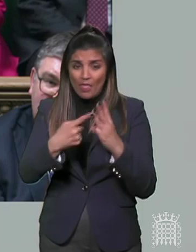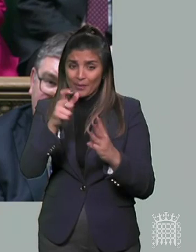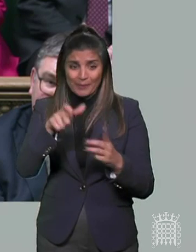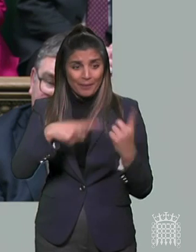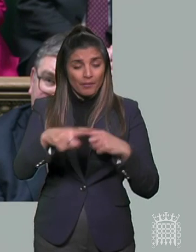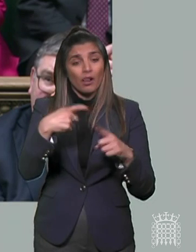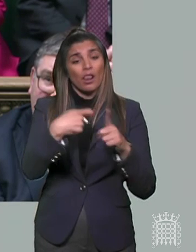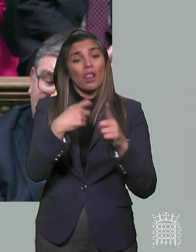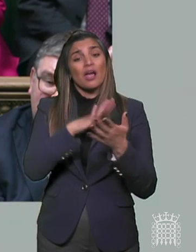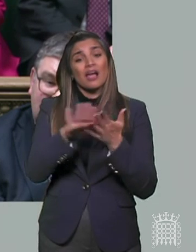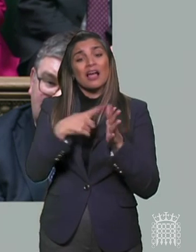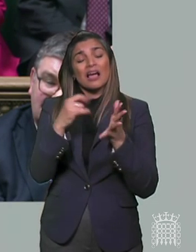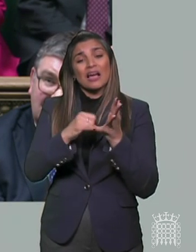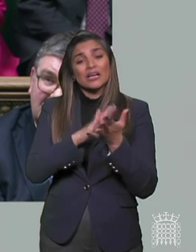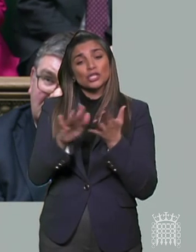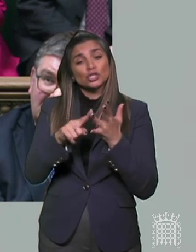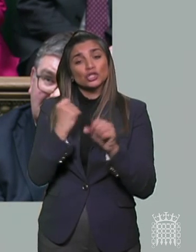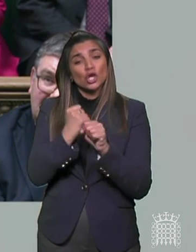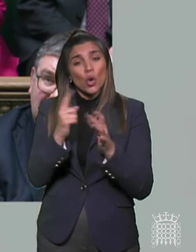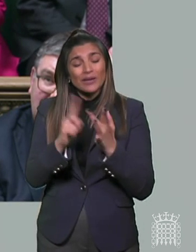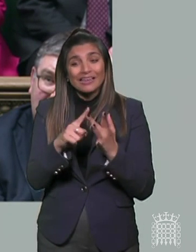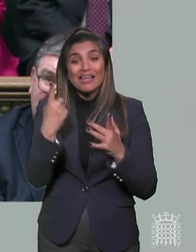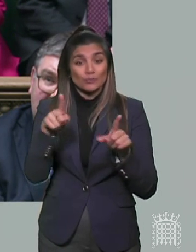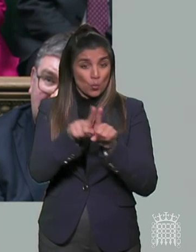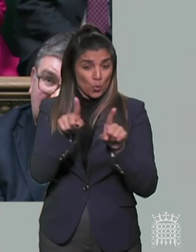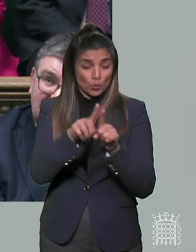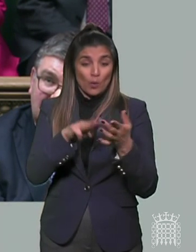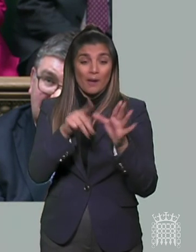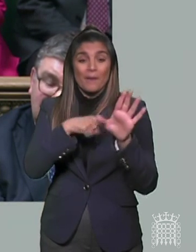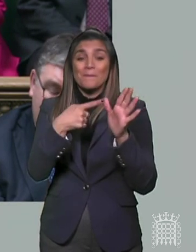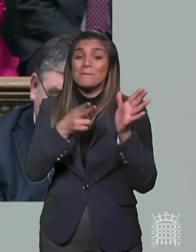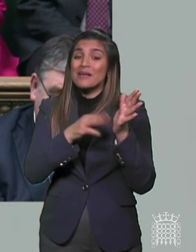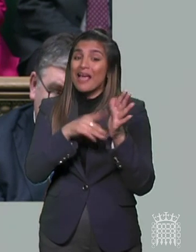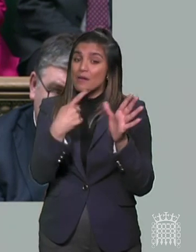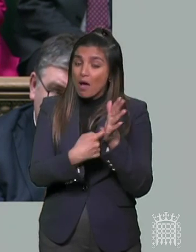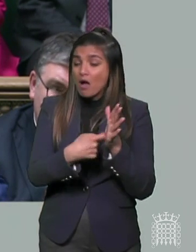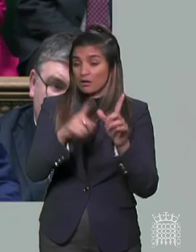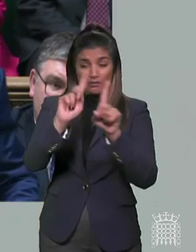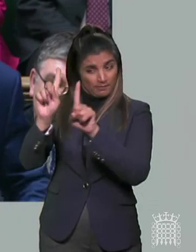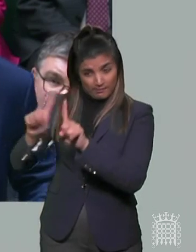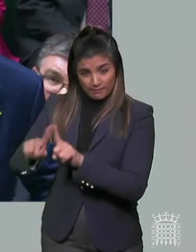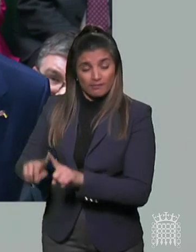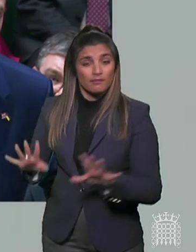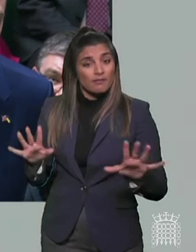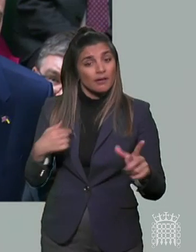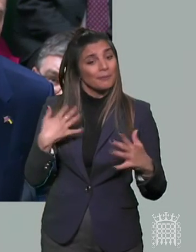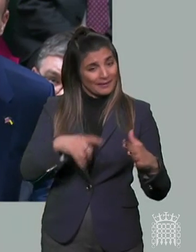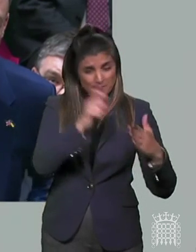the murderers of Khashoggi, the persecutors of the Myanmar minority, and many others.